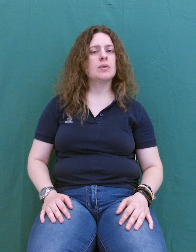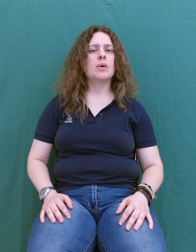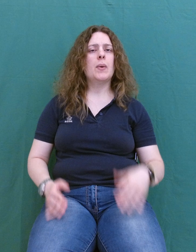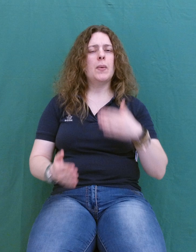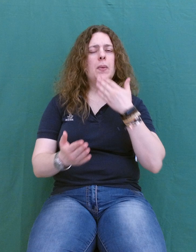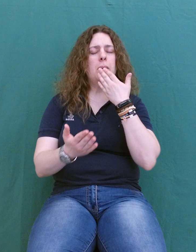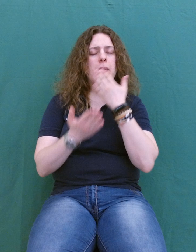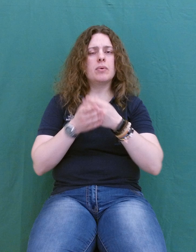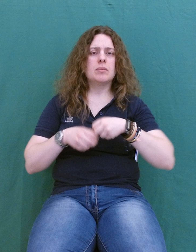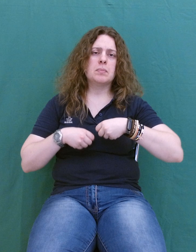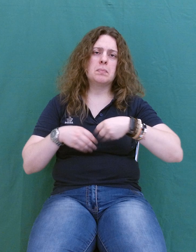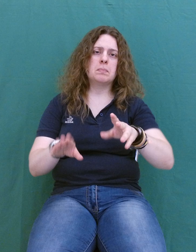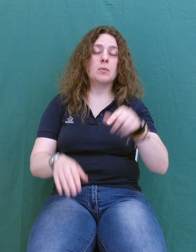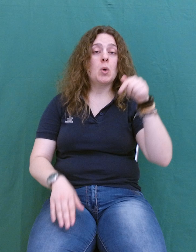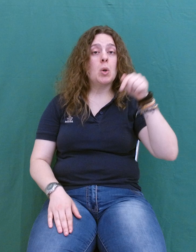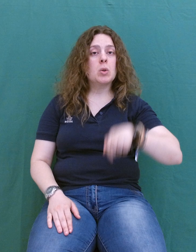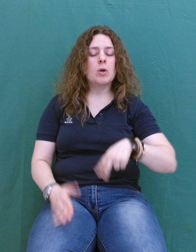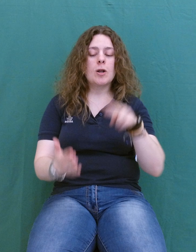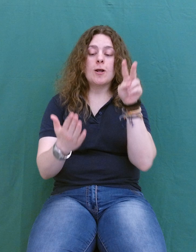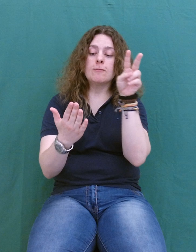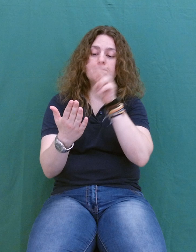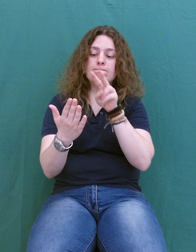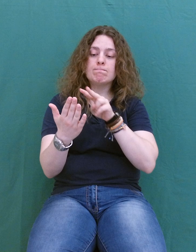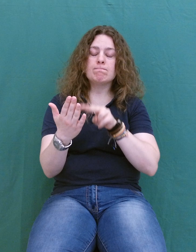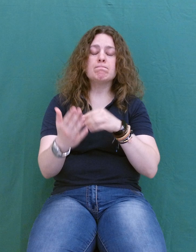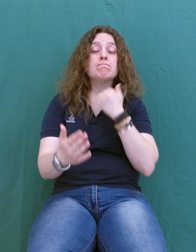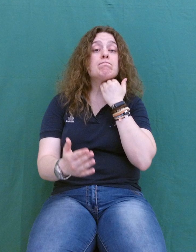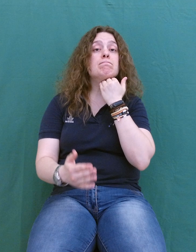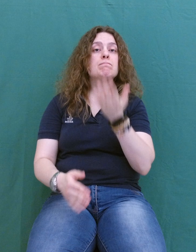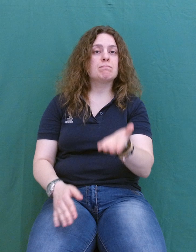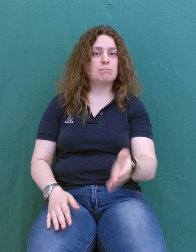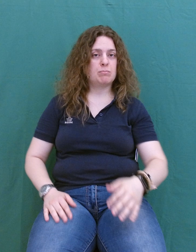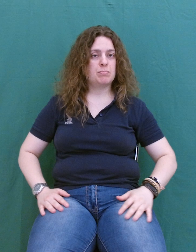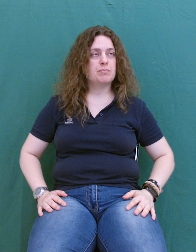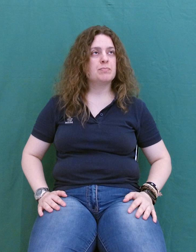ΤΕΛΕΙΩΣΩ ΑΦΗΝΩ ΤΩΡΑ ΔΙΑΒΑΖΩ ΔΕΝ ΜΠΟΡΩ